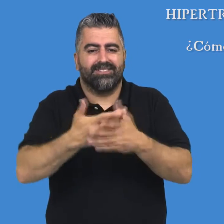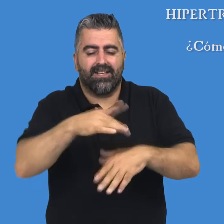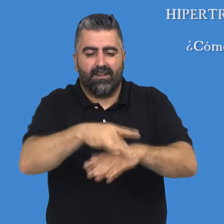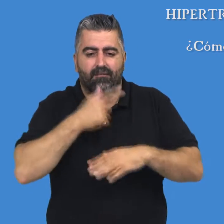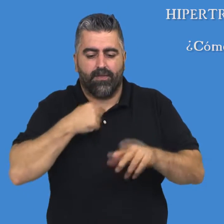enfermo